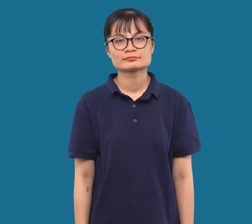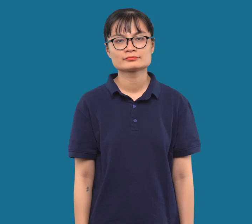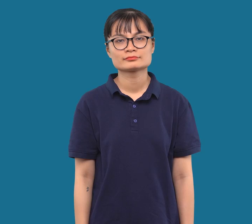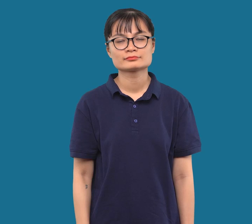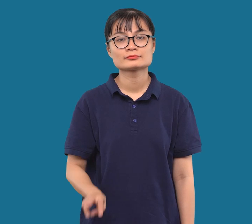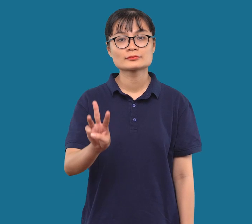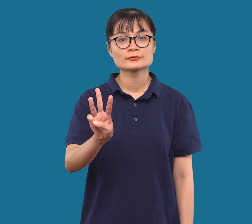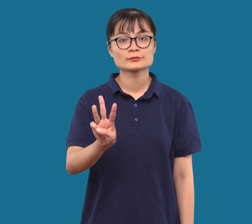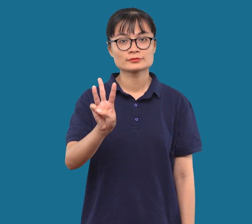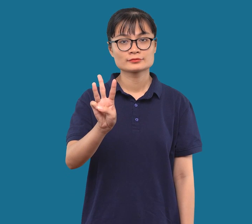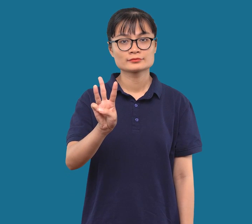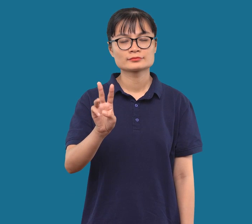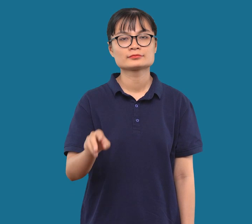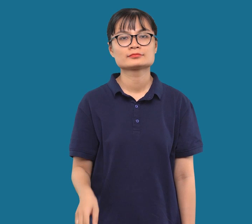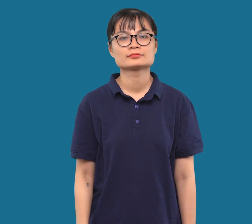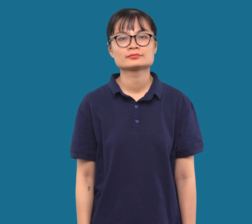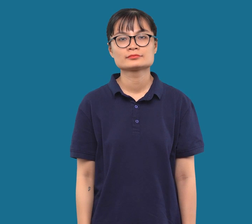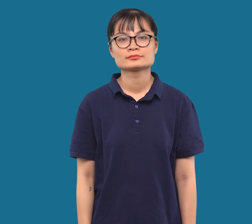w